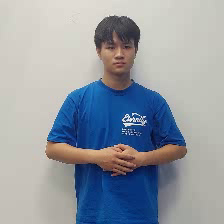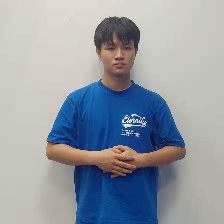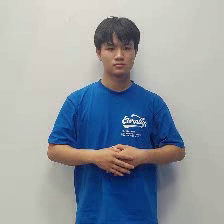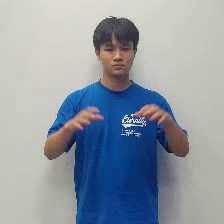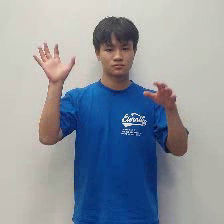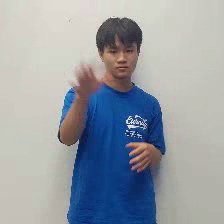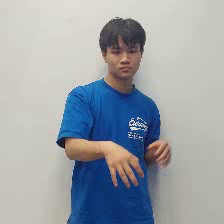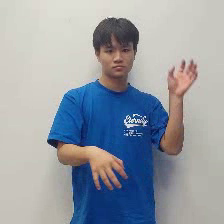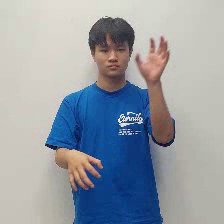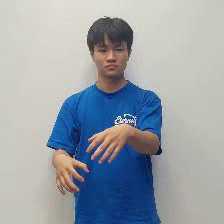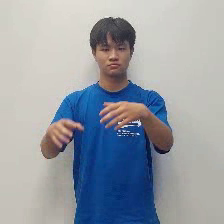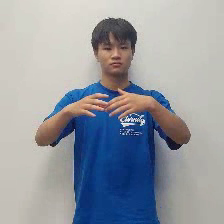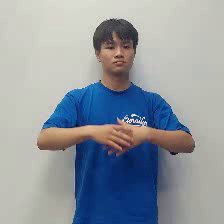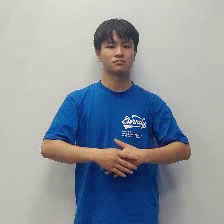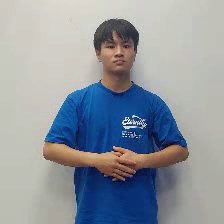Con gấu